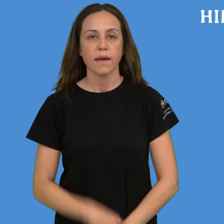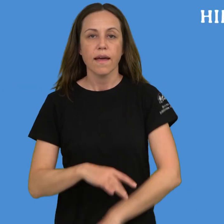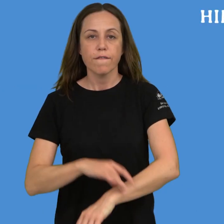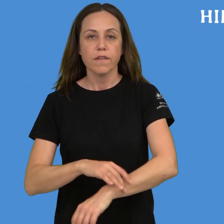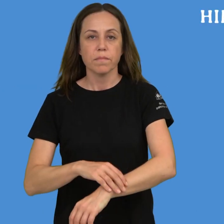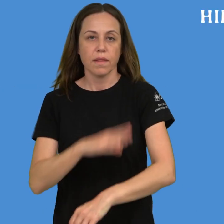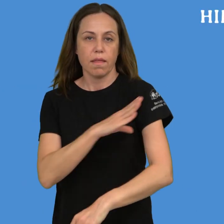enfermo